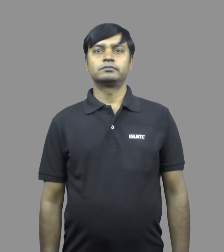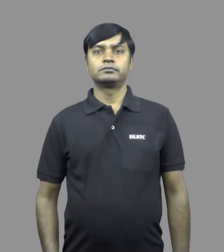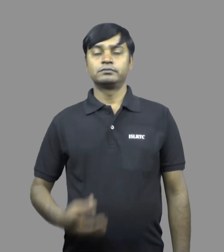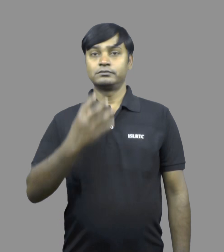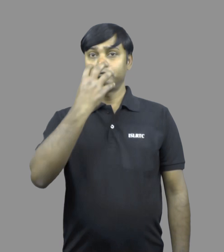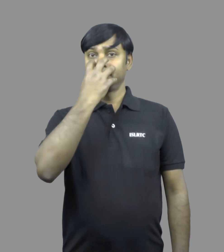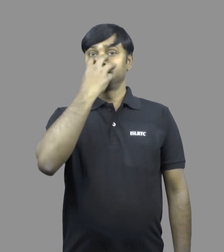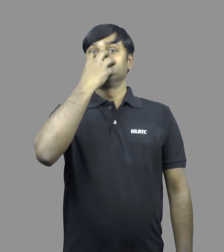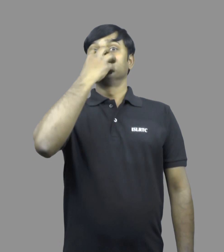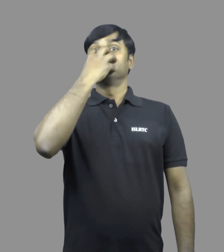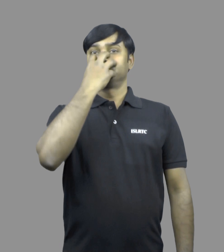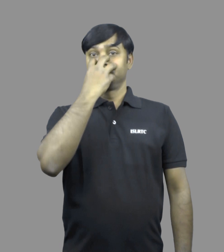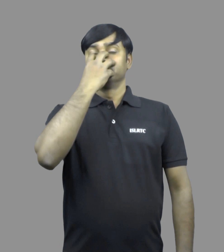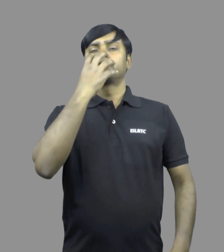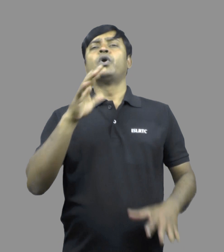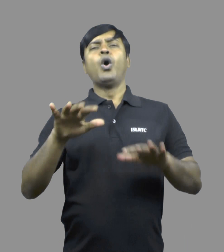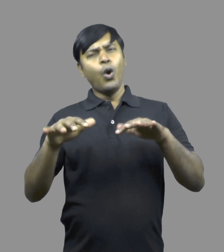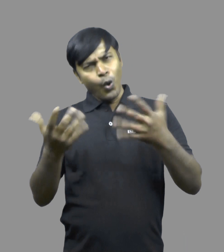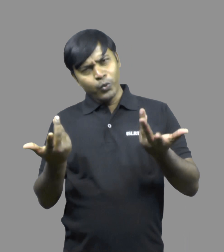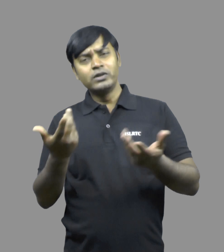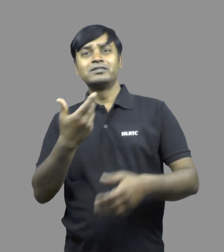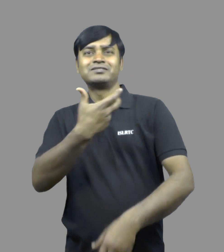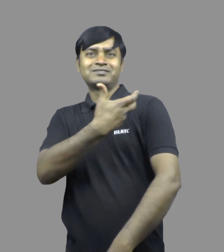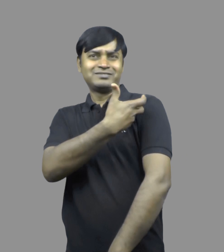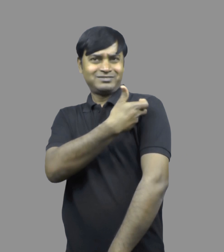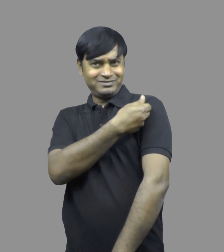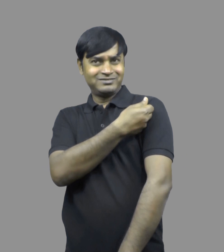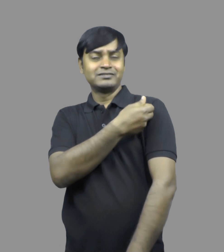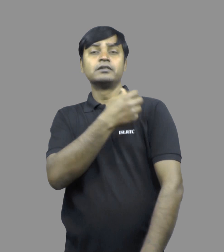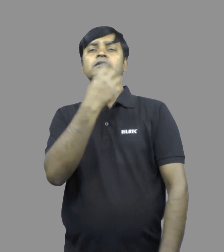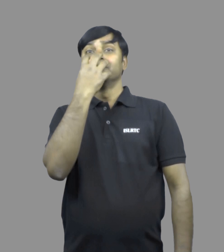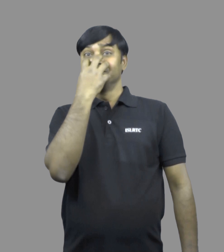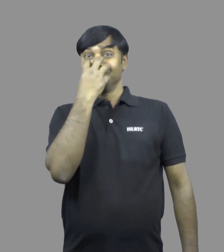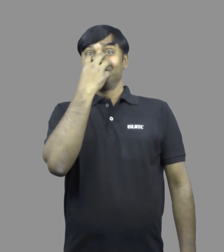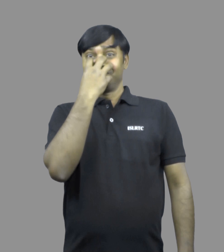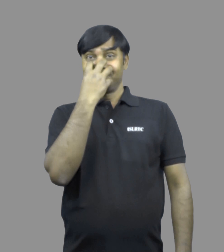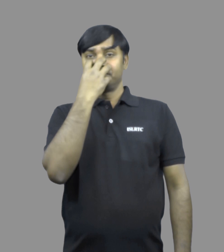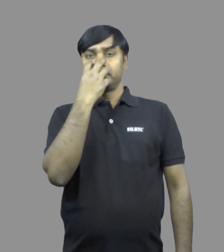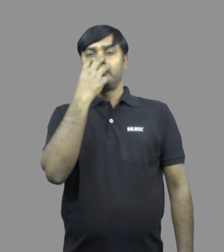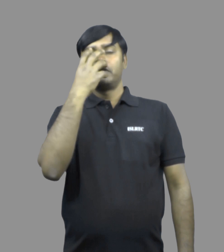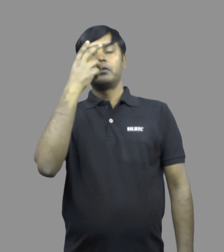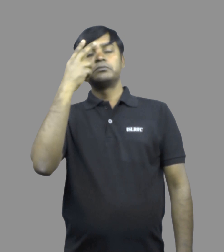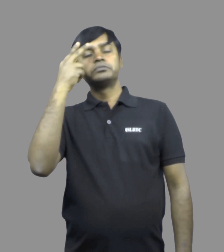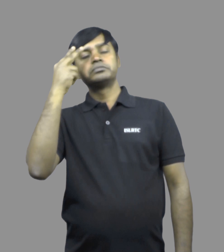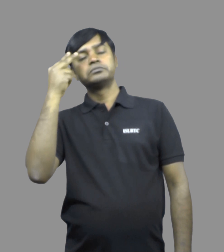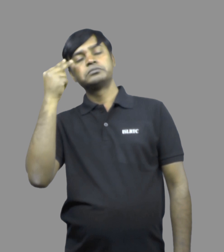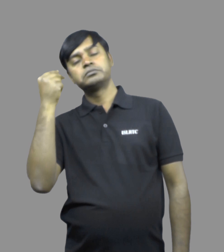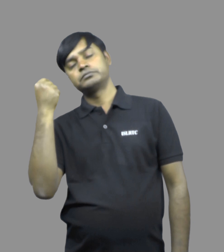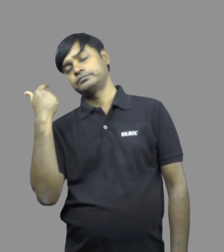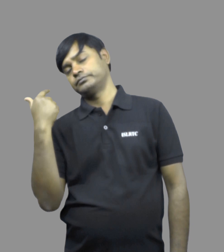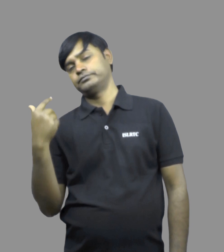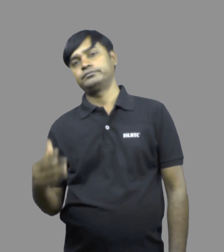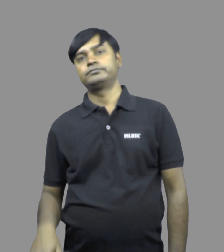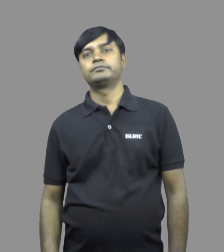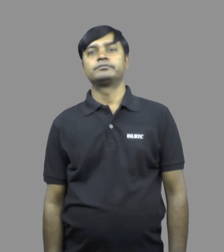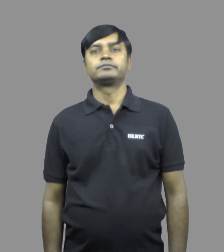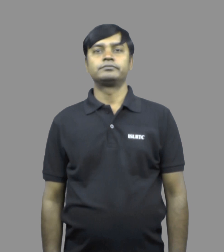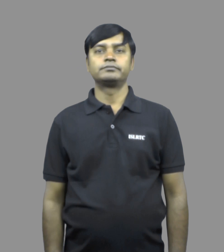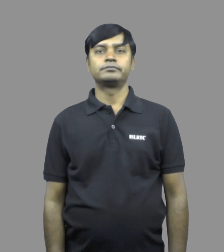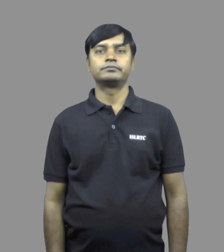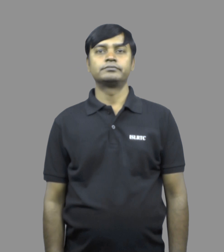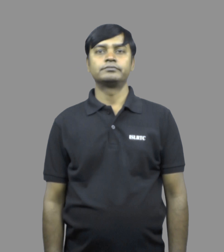Anesthesia